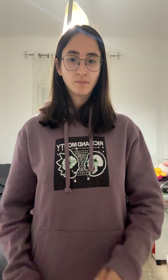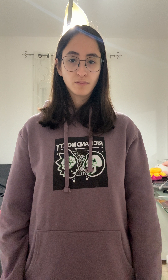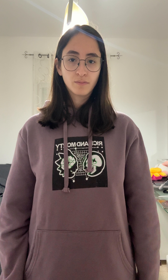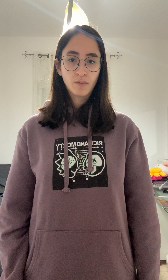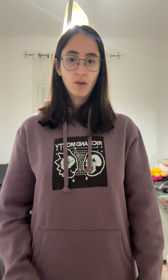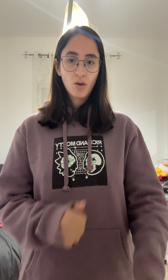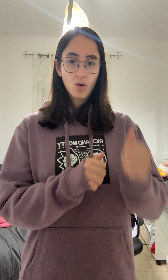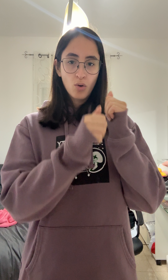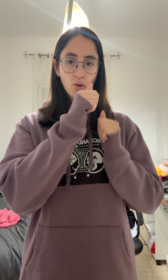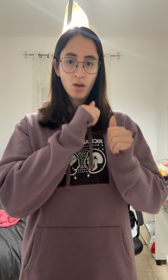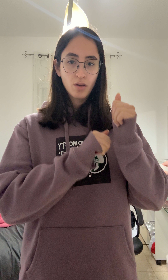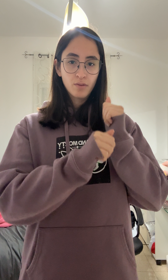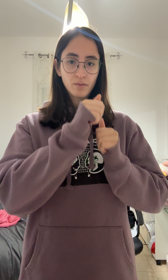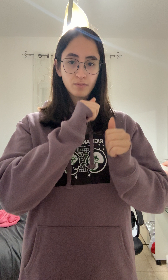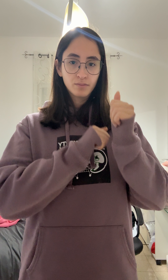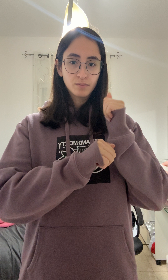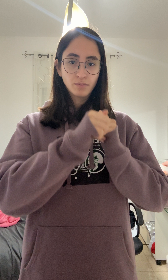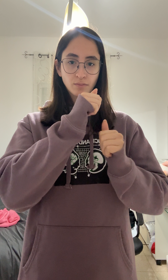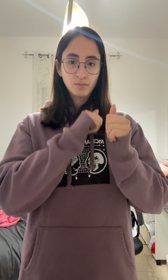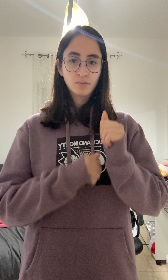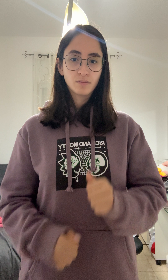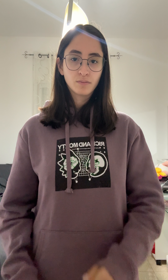כאב